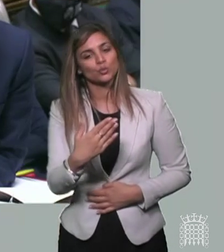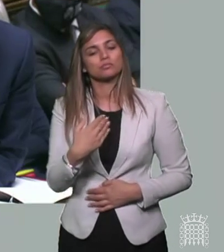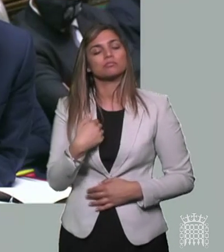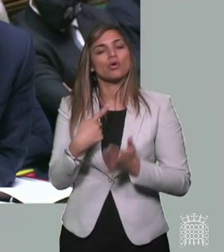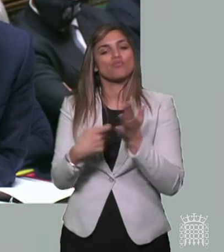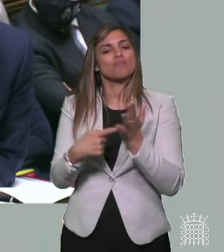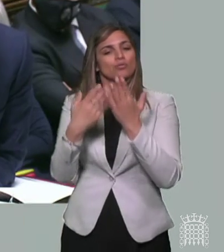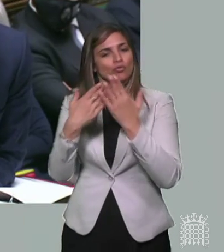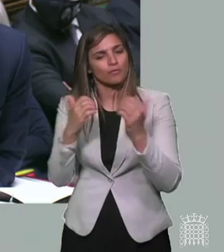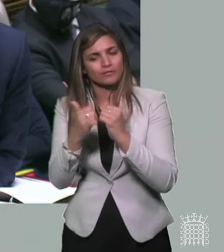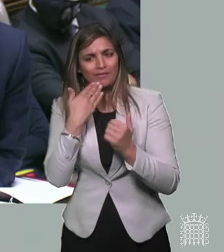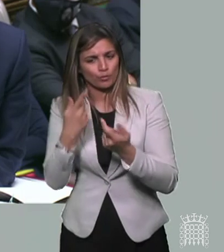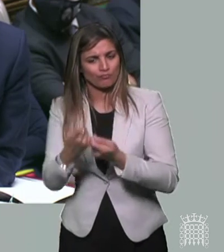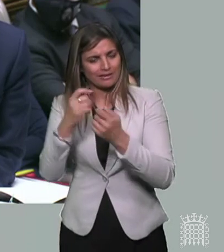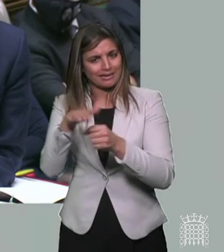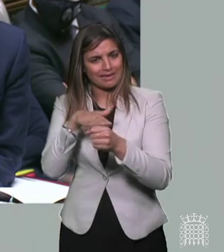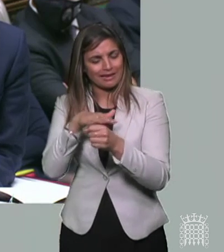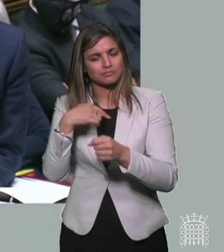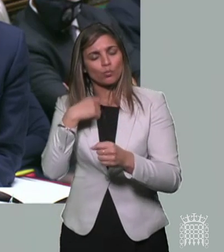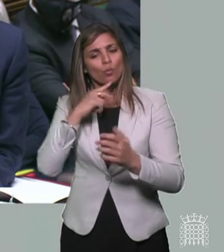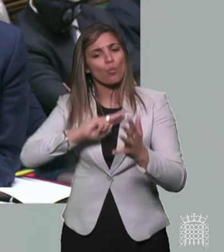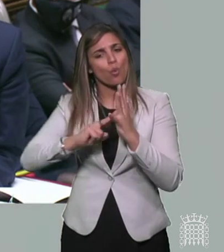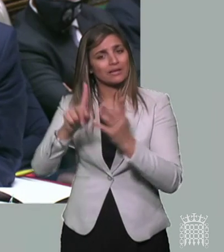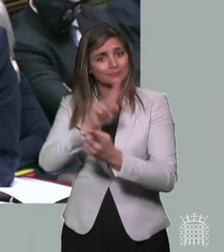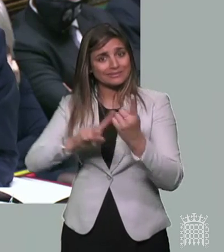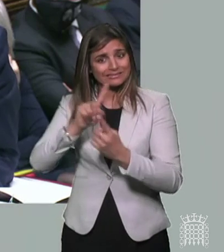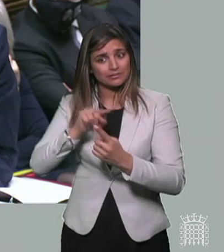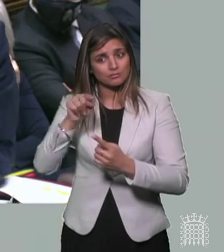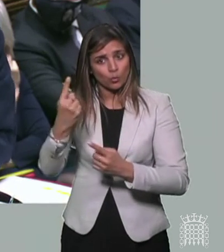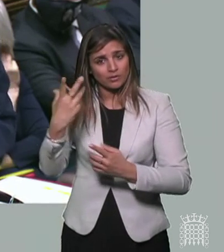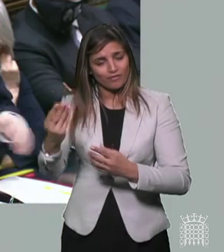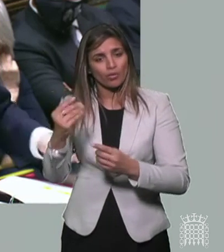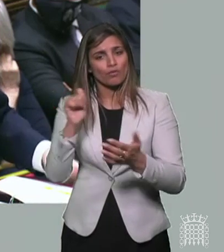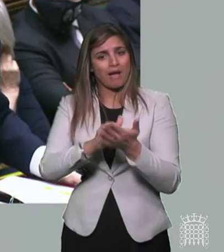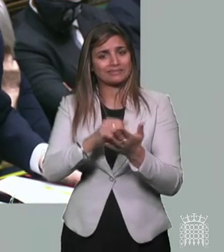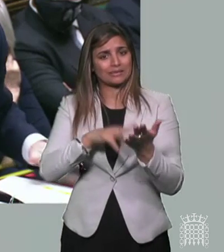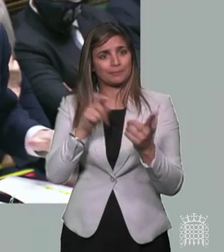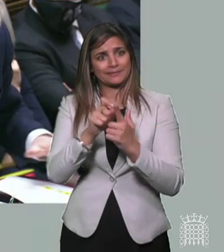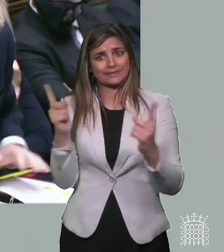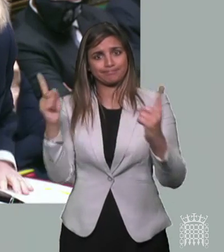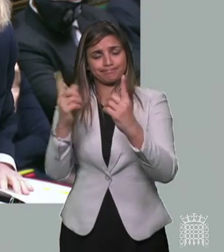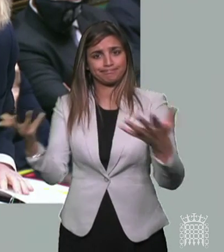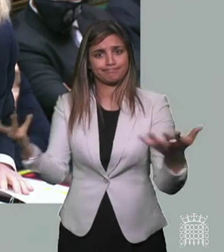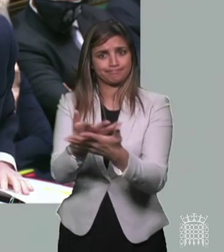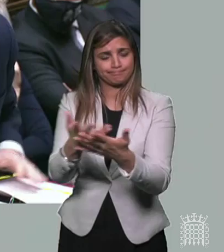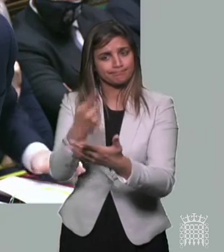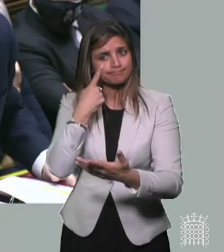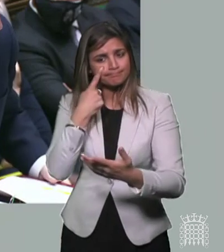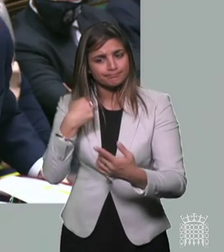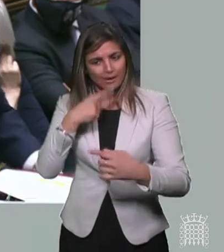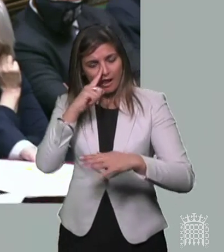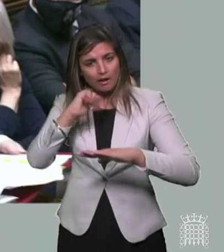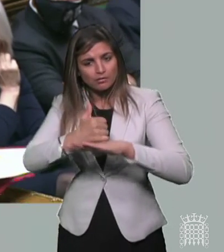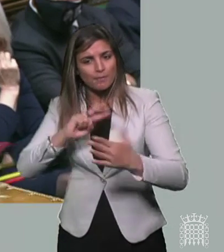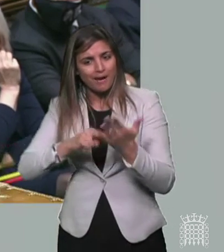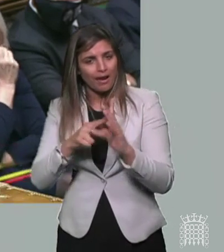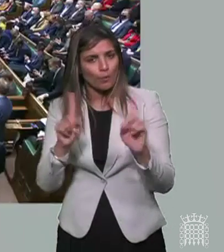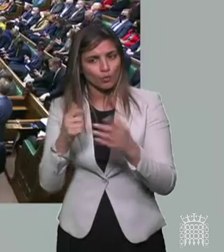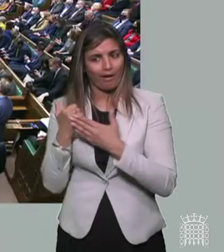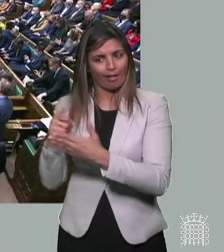I will organise a meeting for him with the relevant Minister as soon as possible to establish what we can do to help Grant.